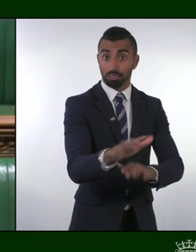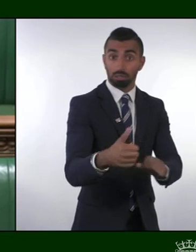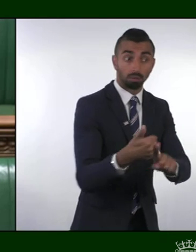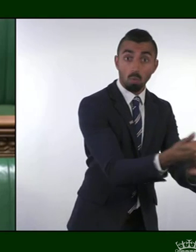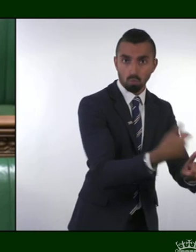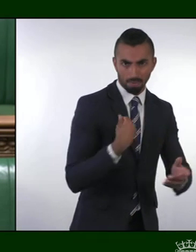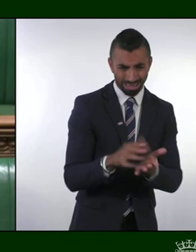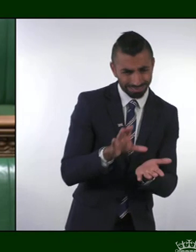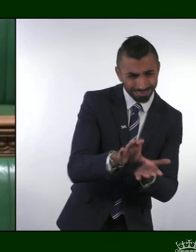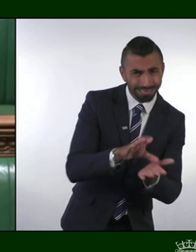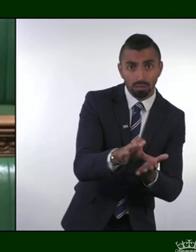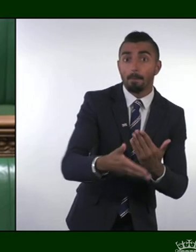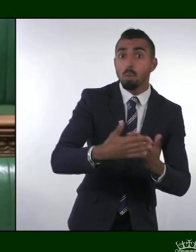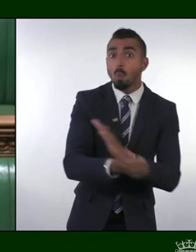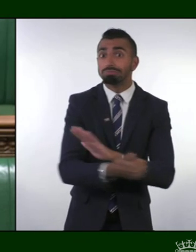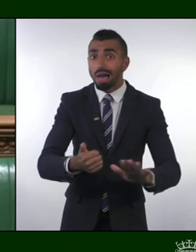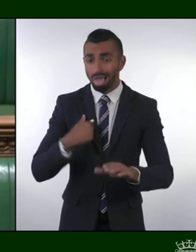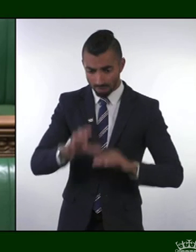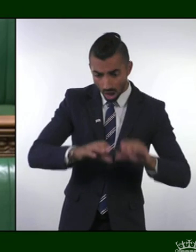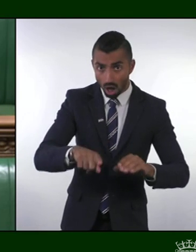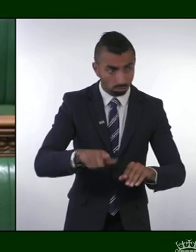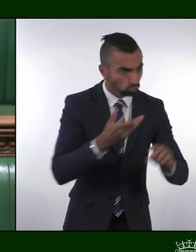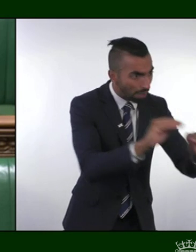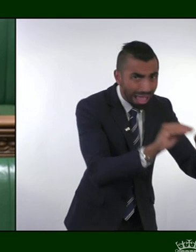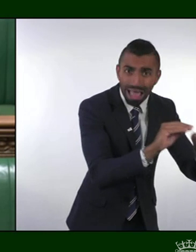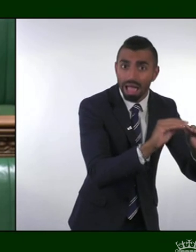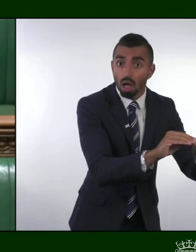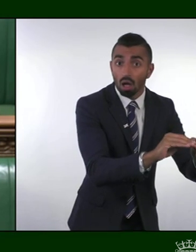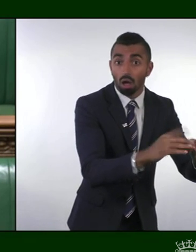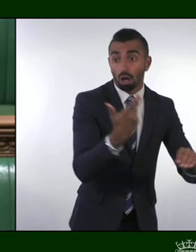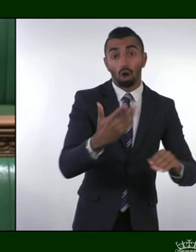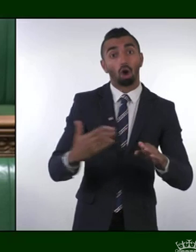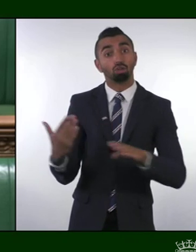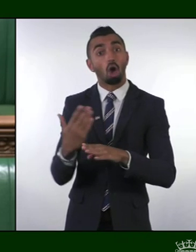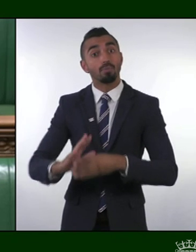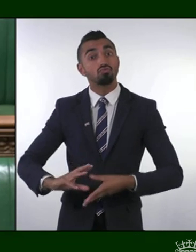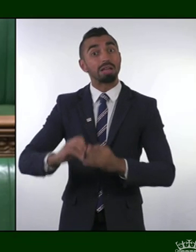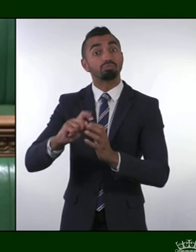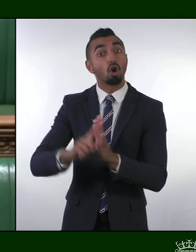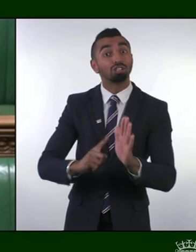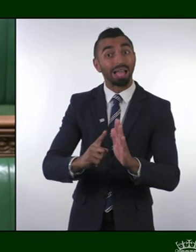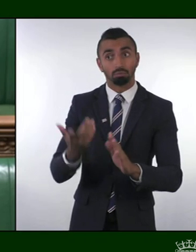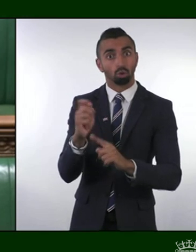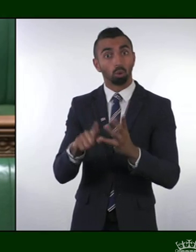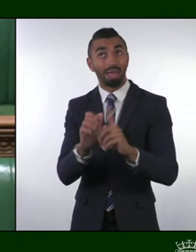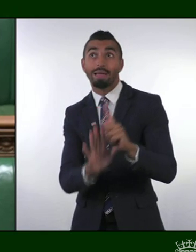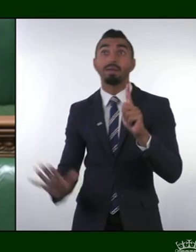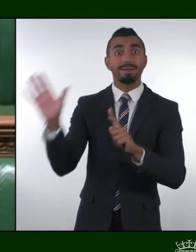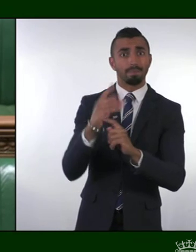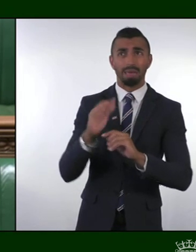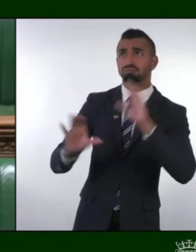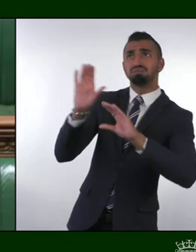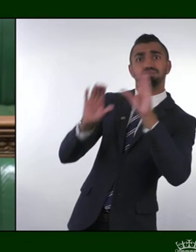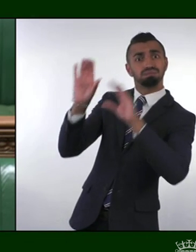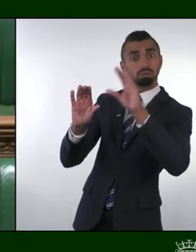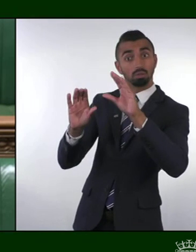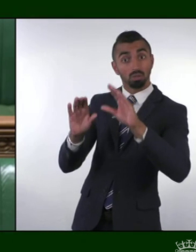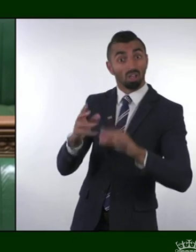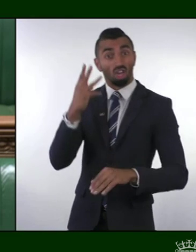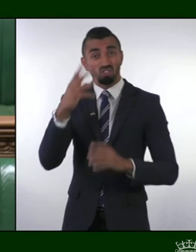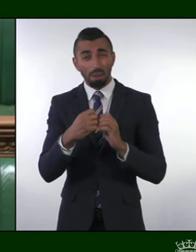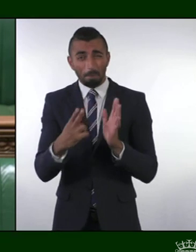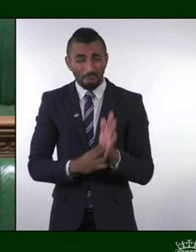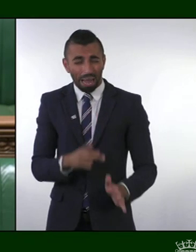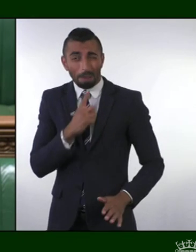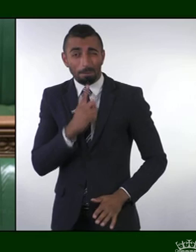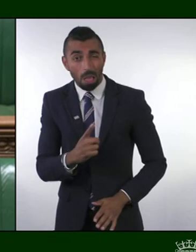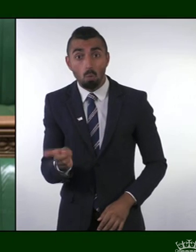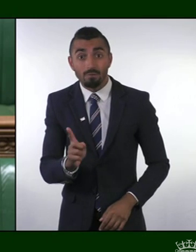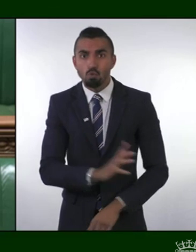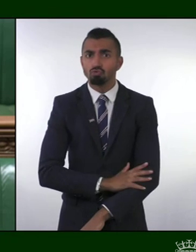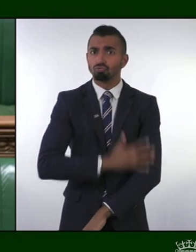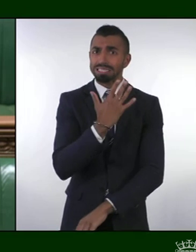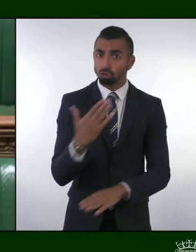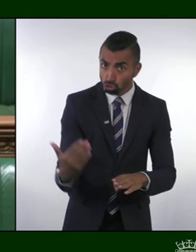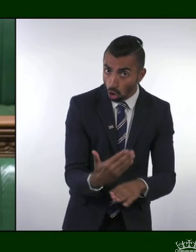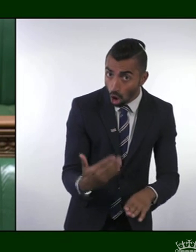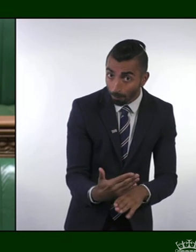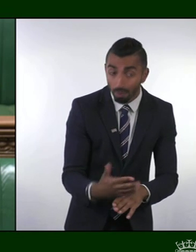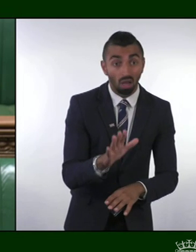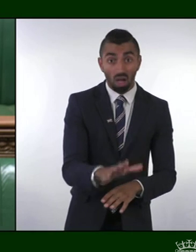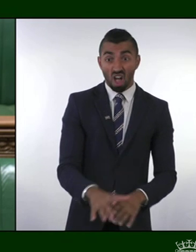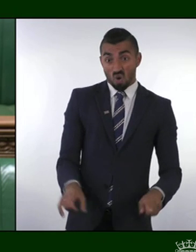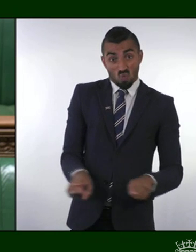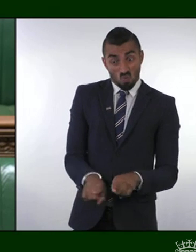more traineeships and more skills funding; billions of pounds for new job creation projects across the country; a £3 billion plan to support 140,000 green jobs; and, in this vital